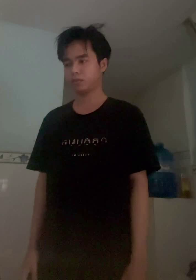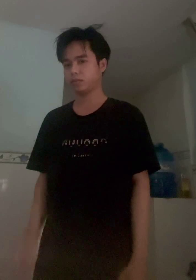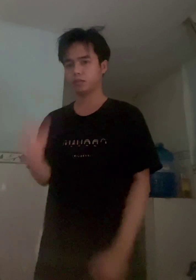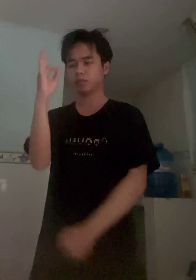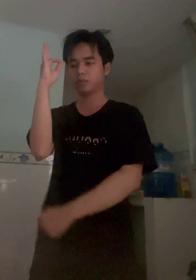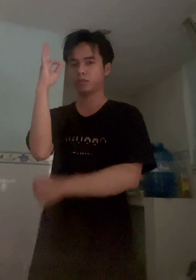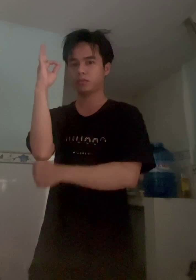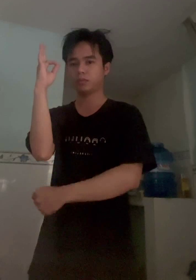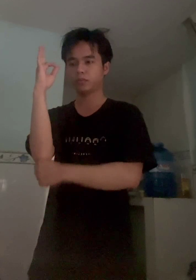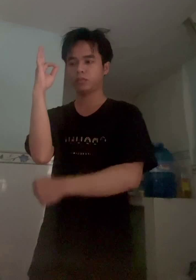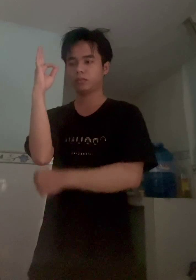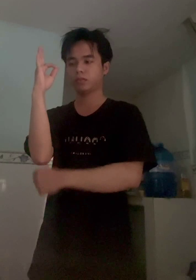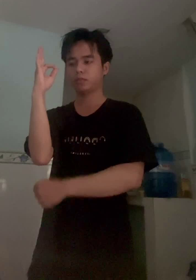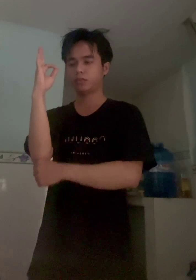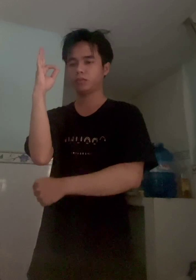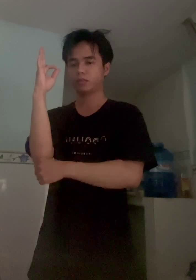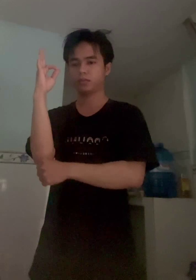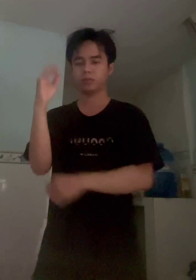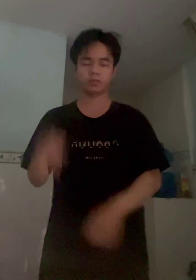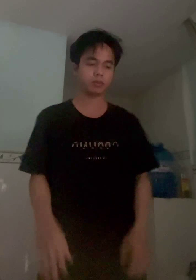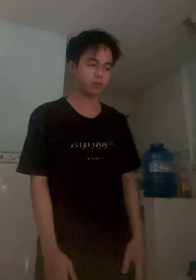buoi trua